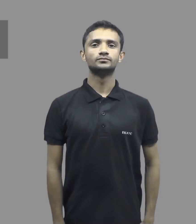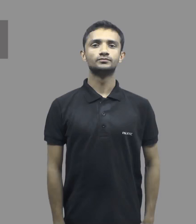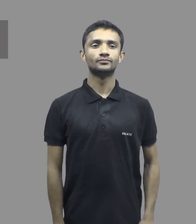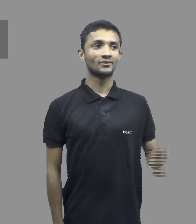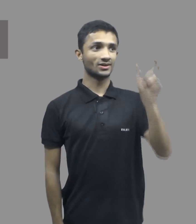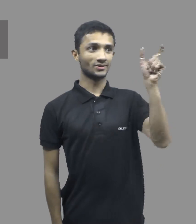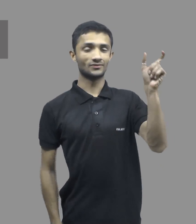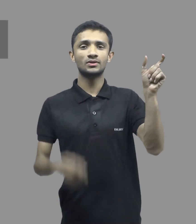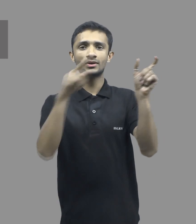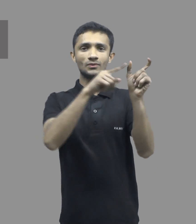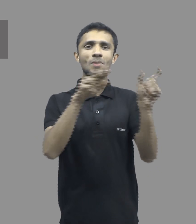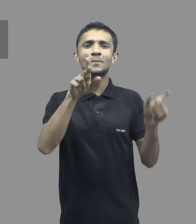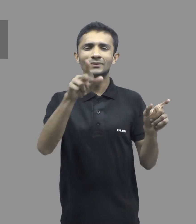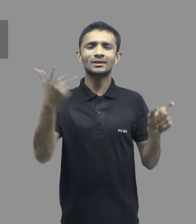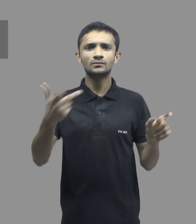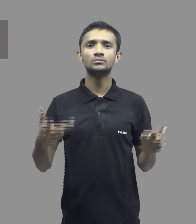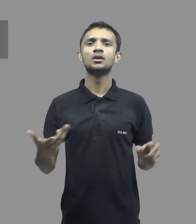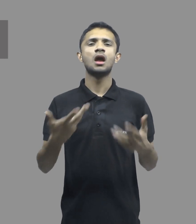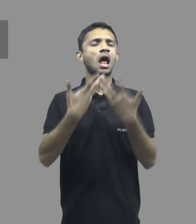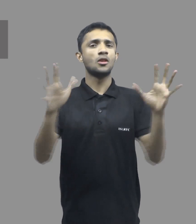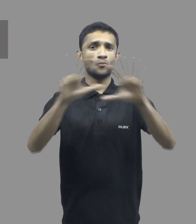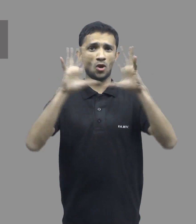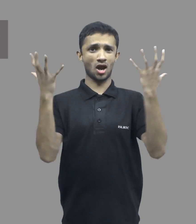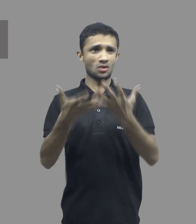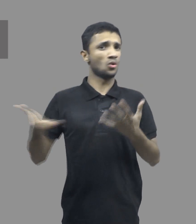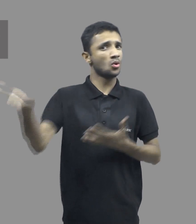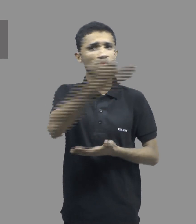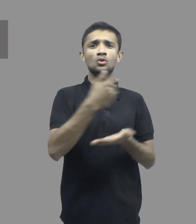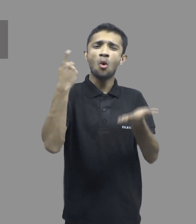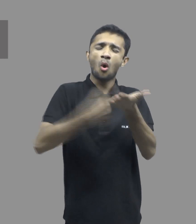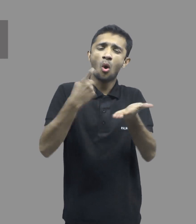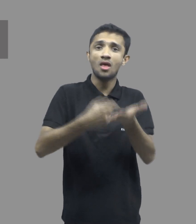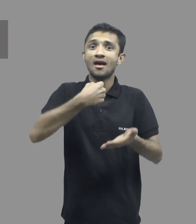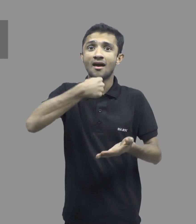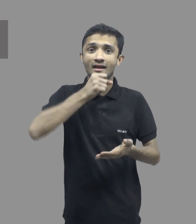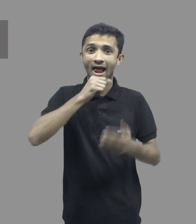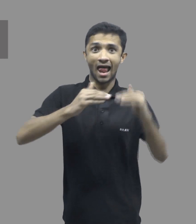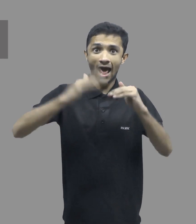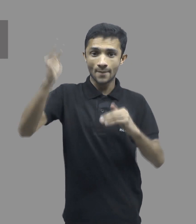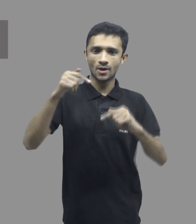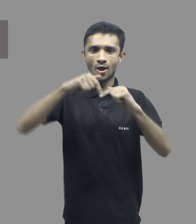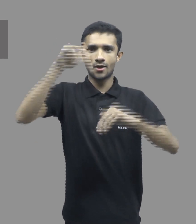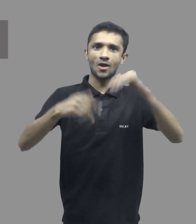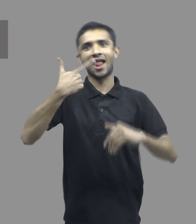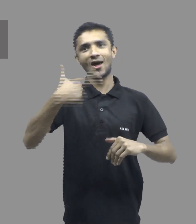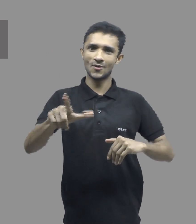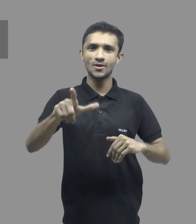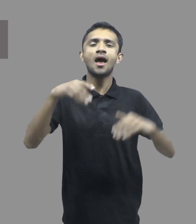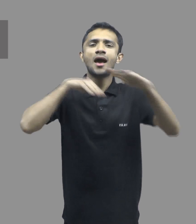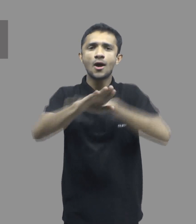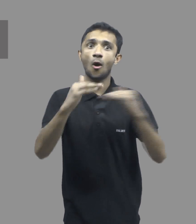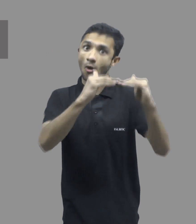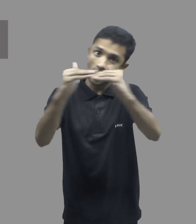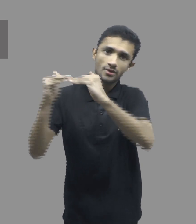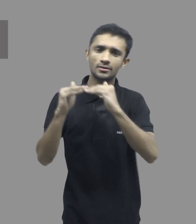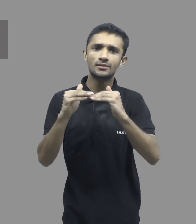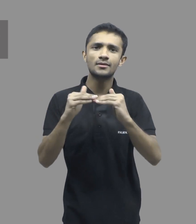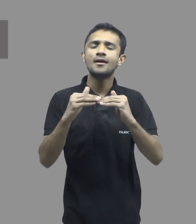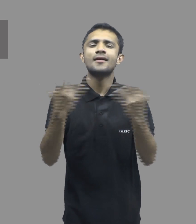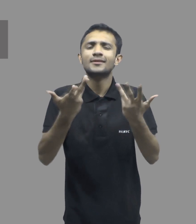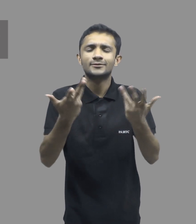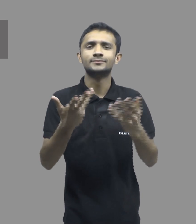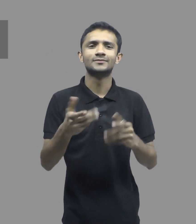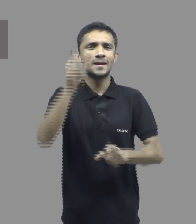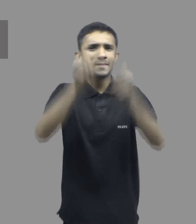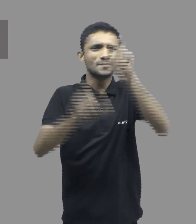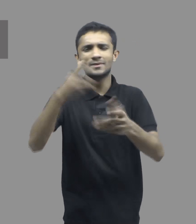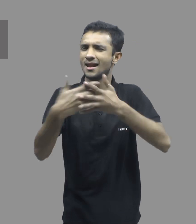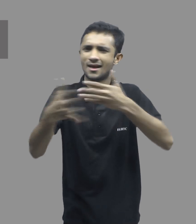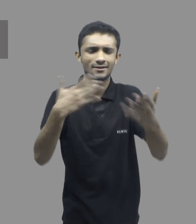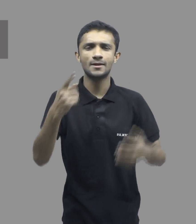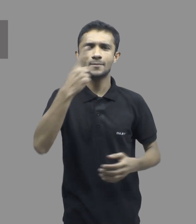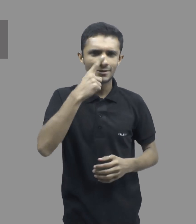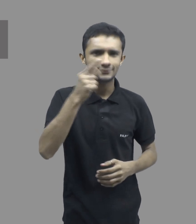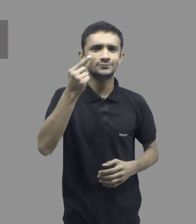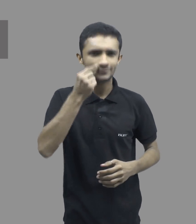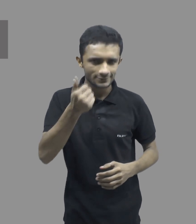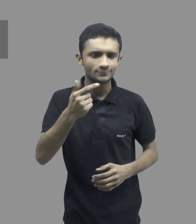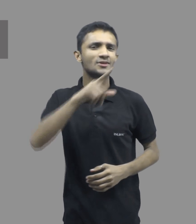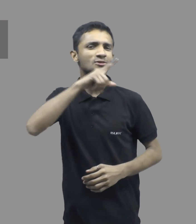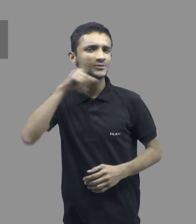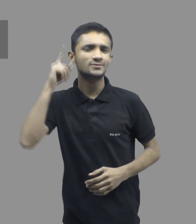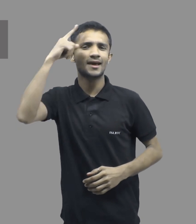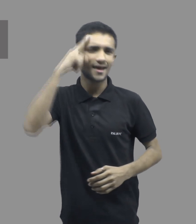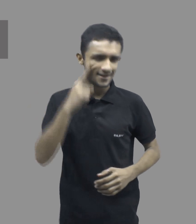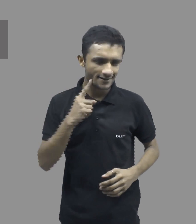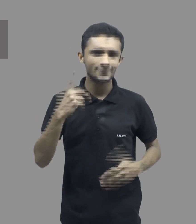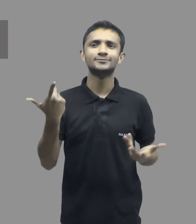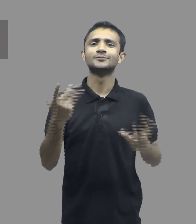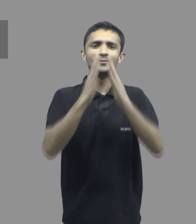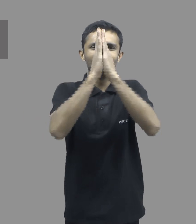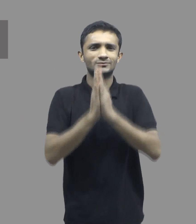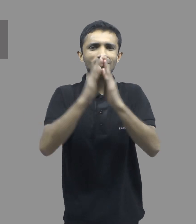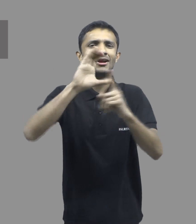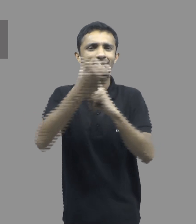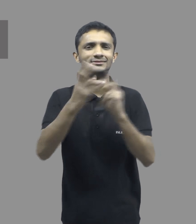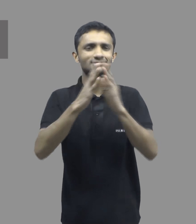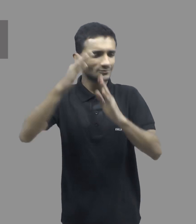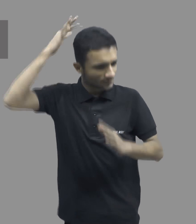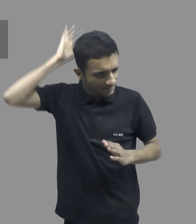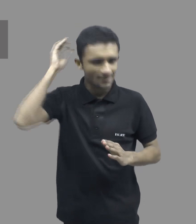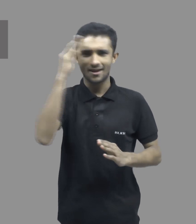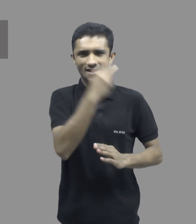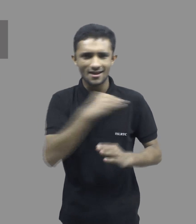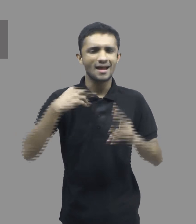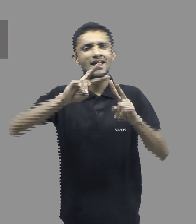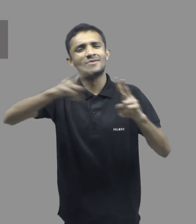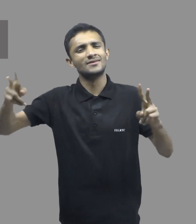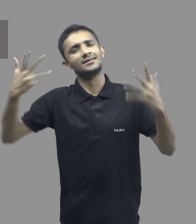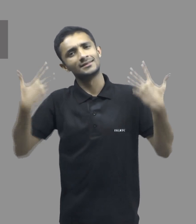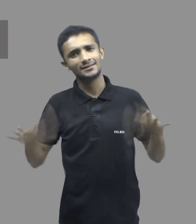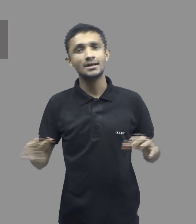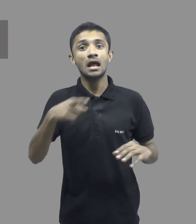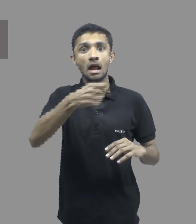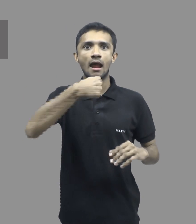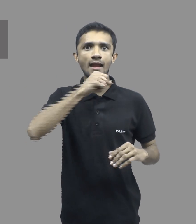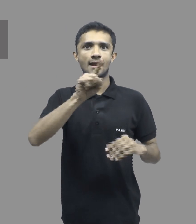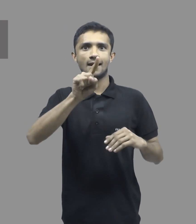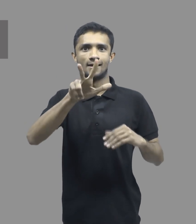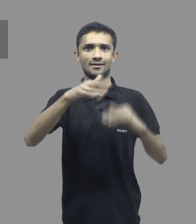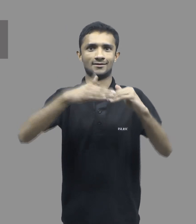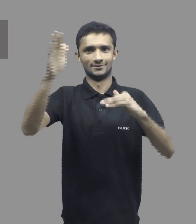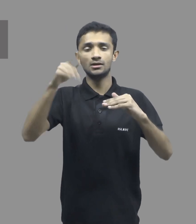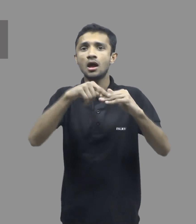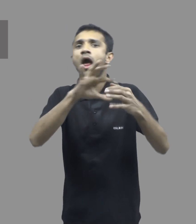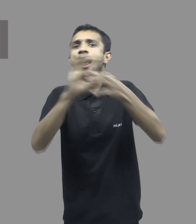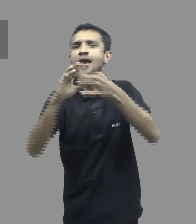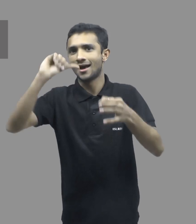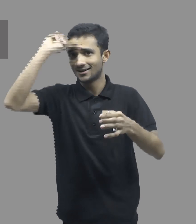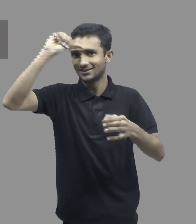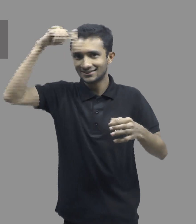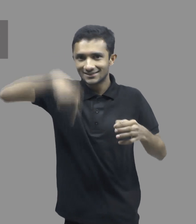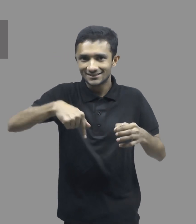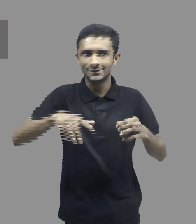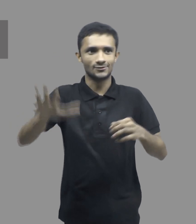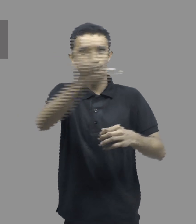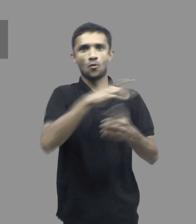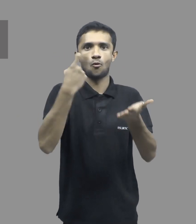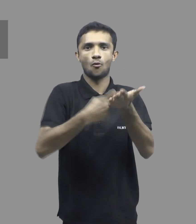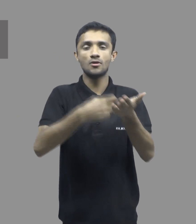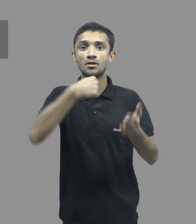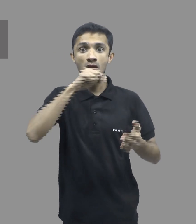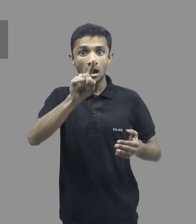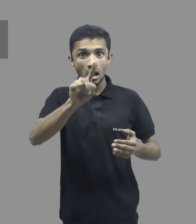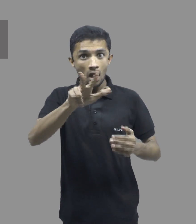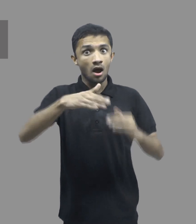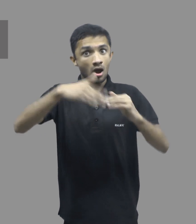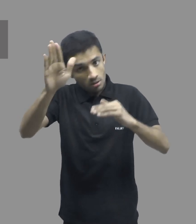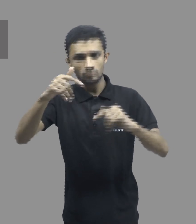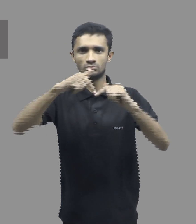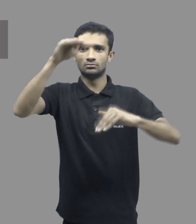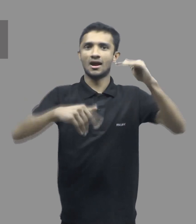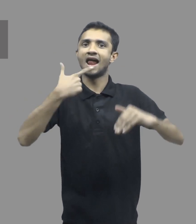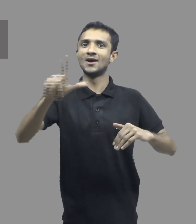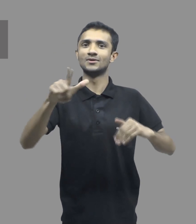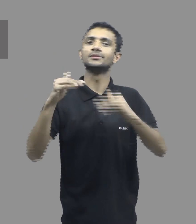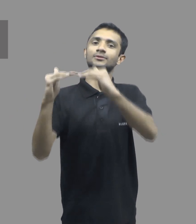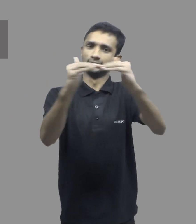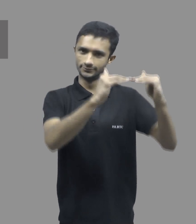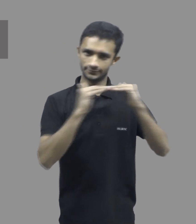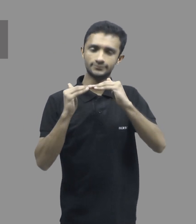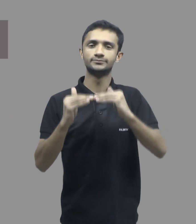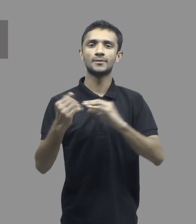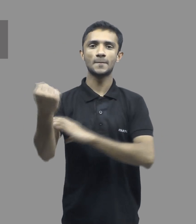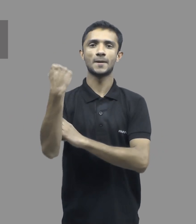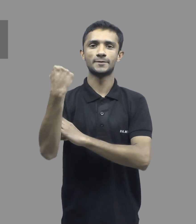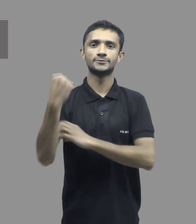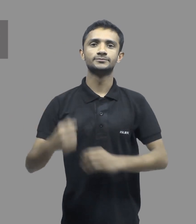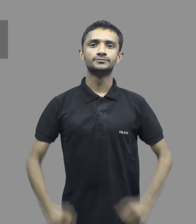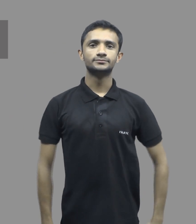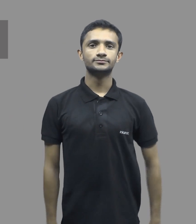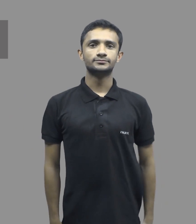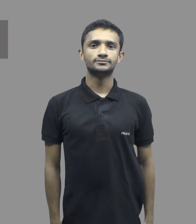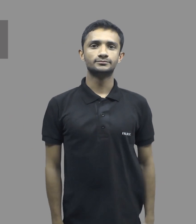Universal Adult Franchise